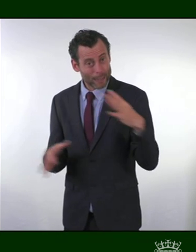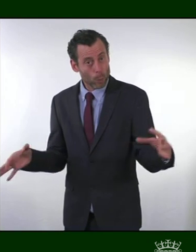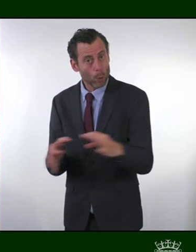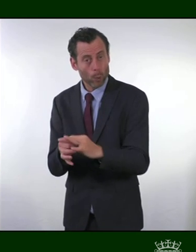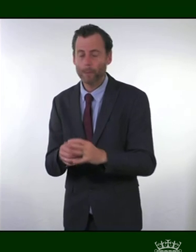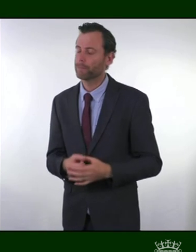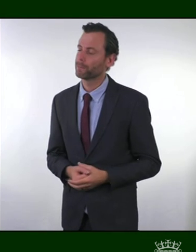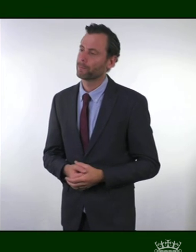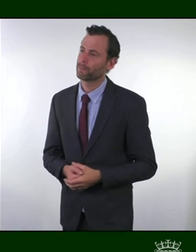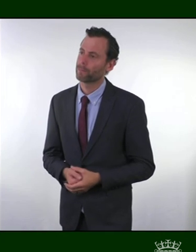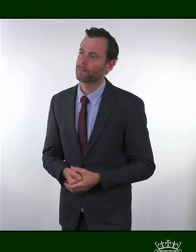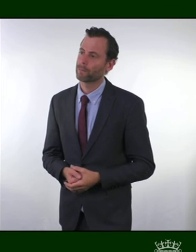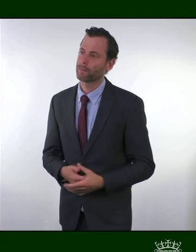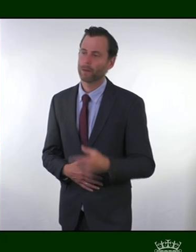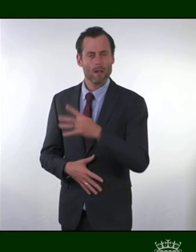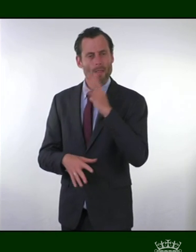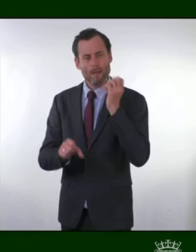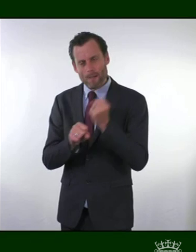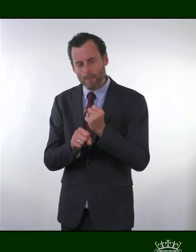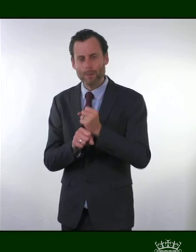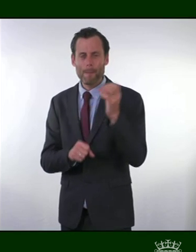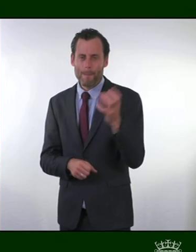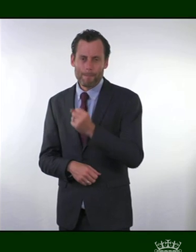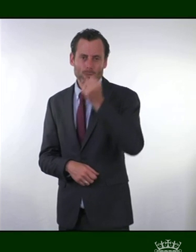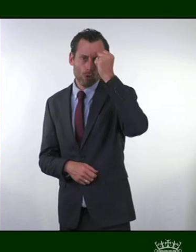The Government must also recognise the specific challenges faced by older jobseekers,